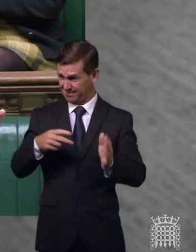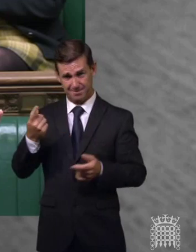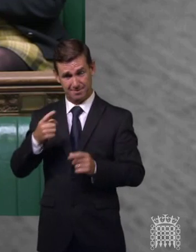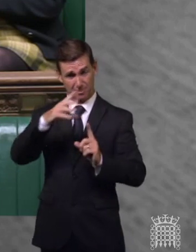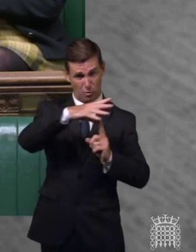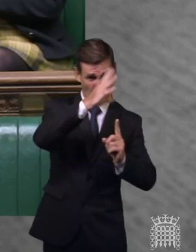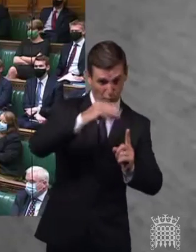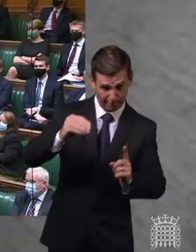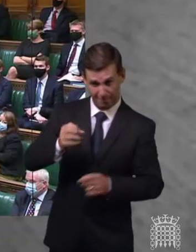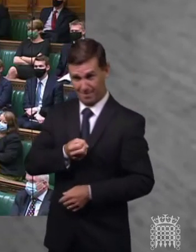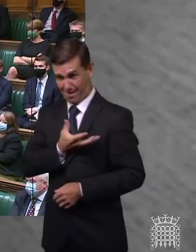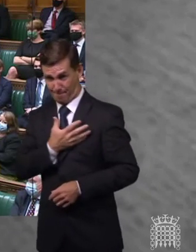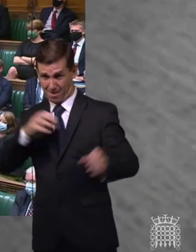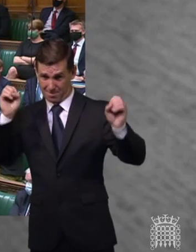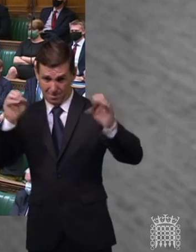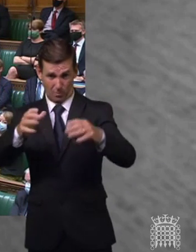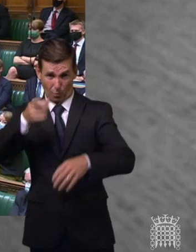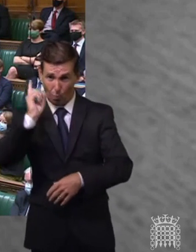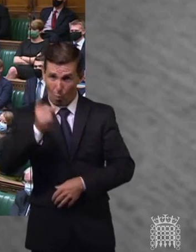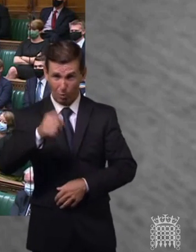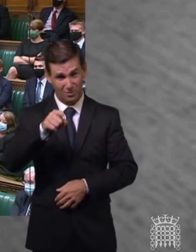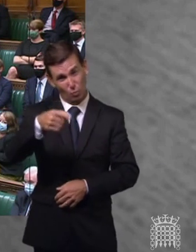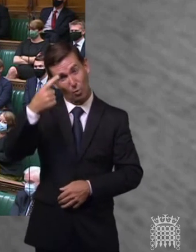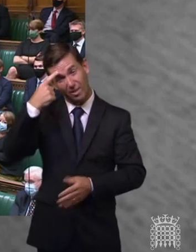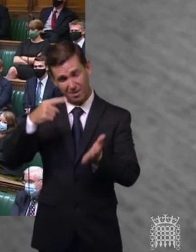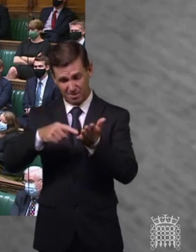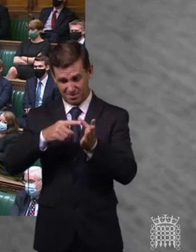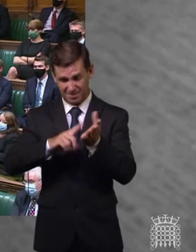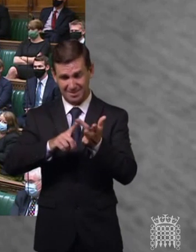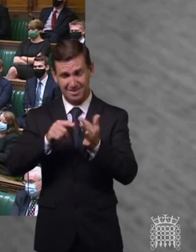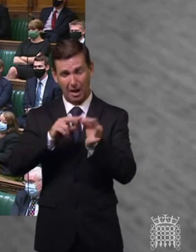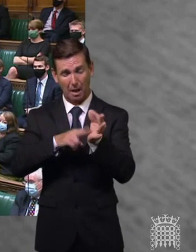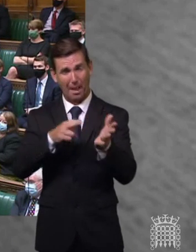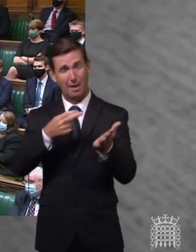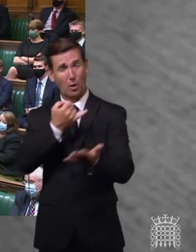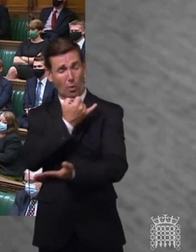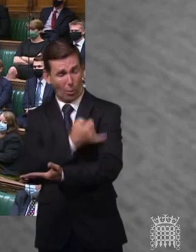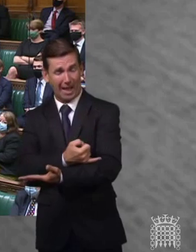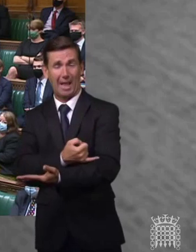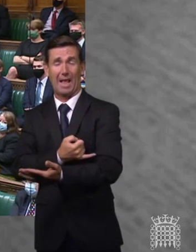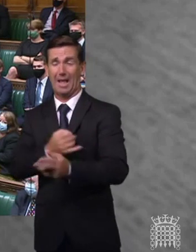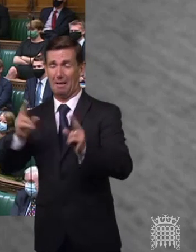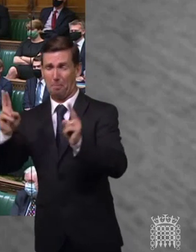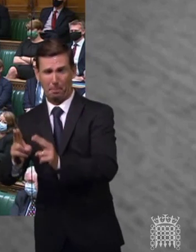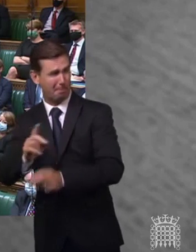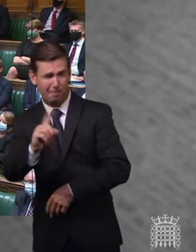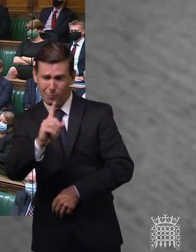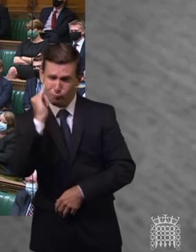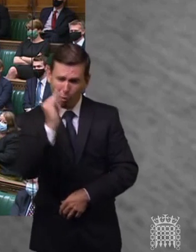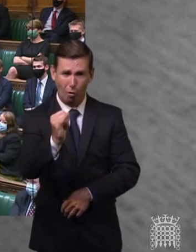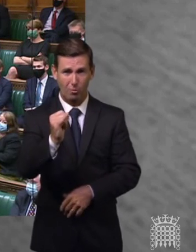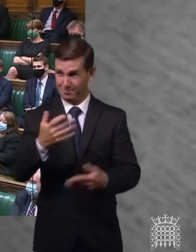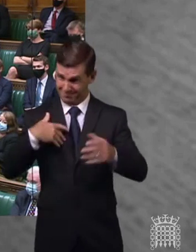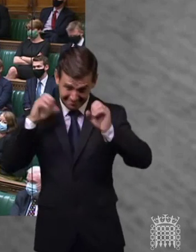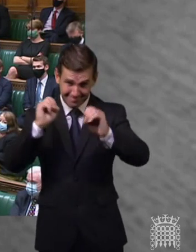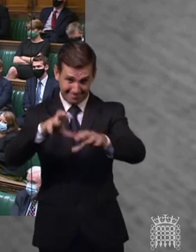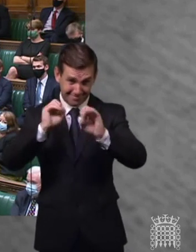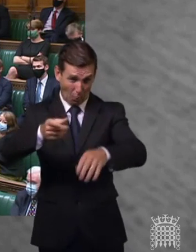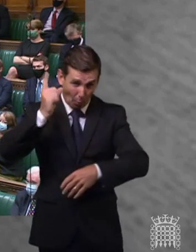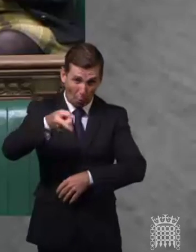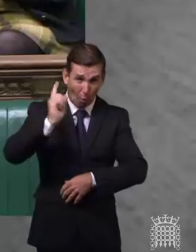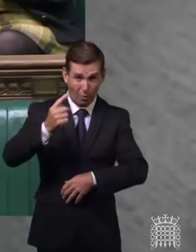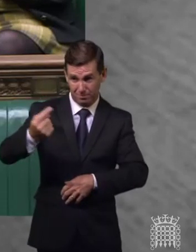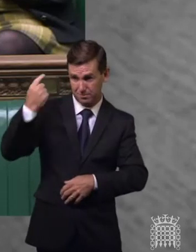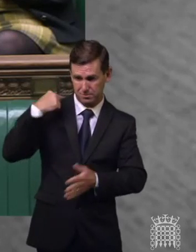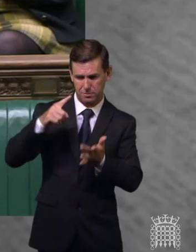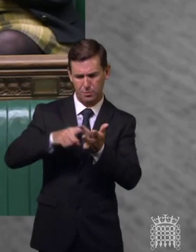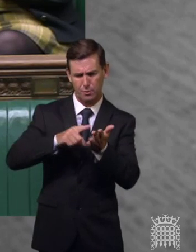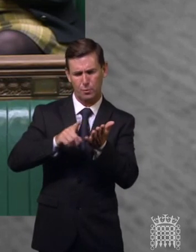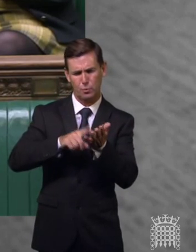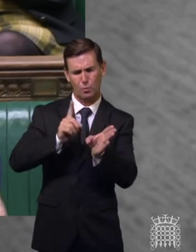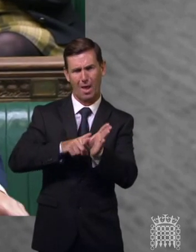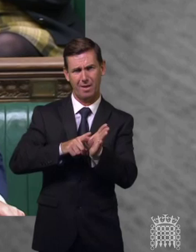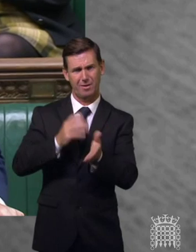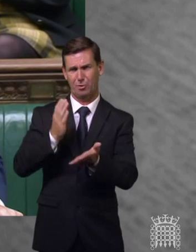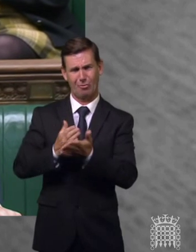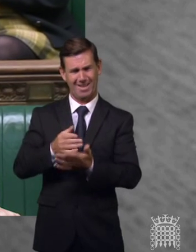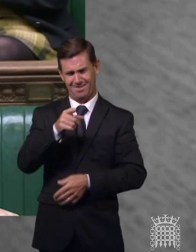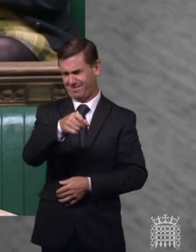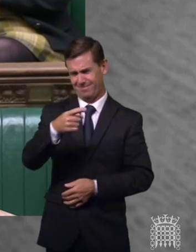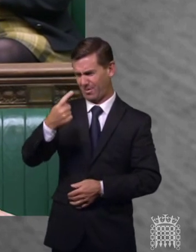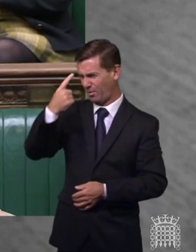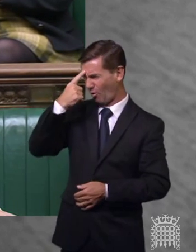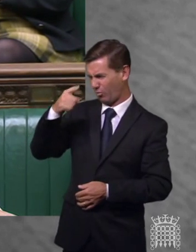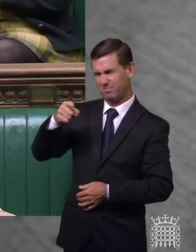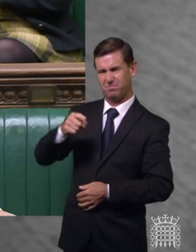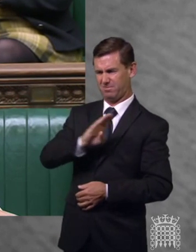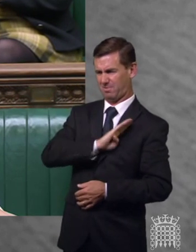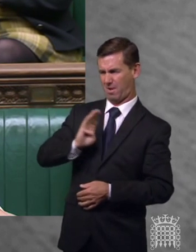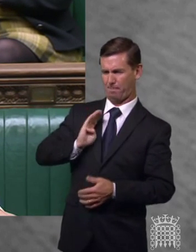That was ignored, and the Government’s preparation for withdrawal was based on a miscalculation of the resilience of the Afghan forces and a staggering complacency about the Taliban threat.